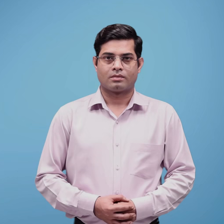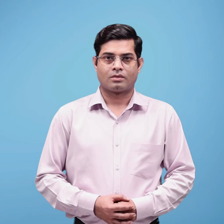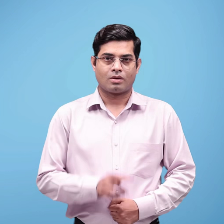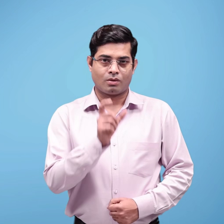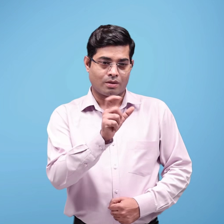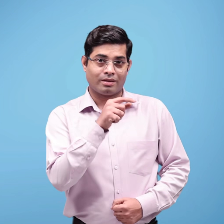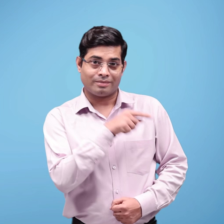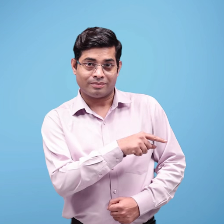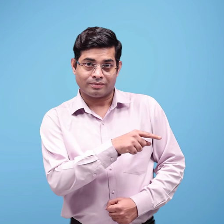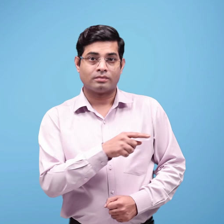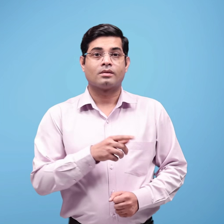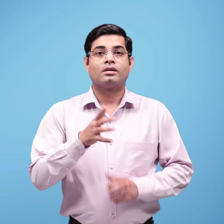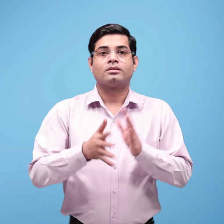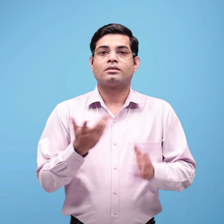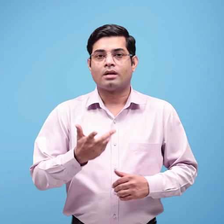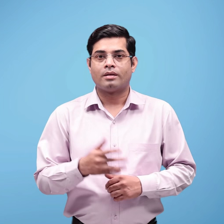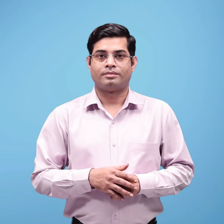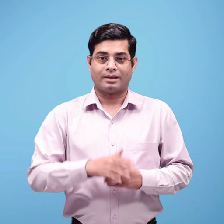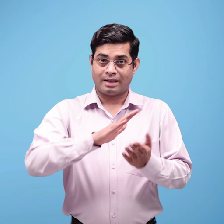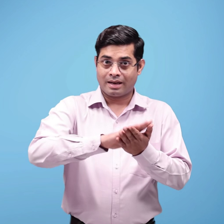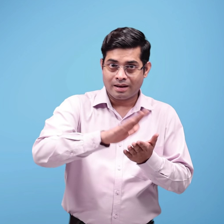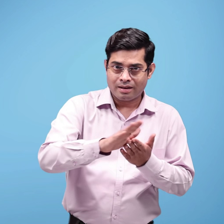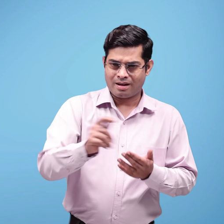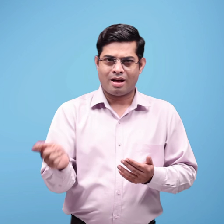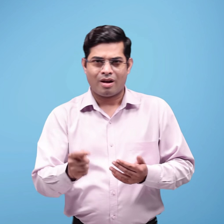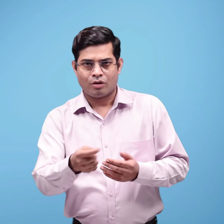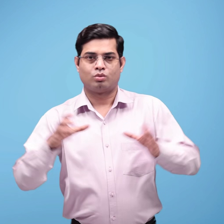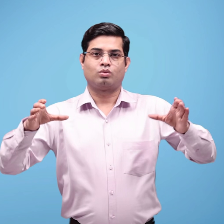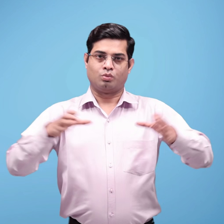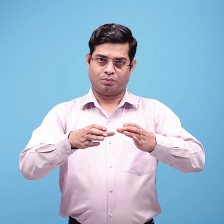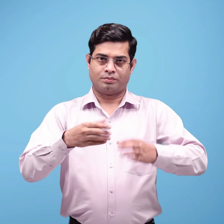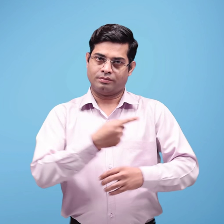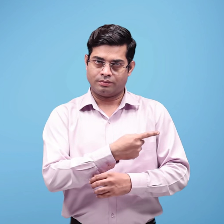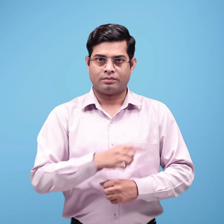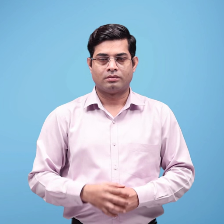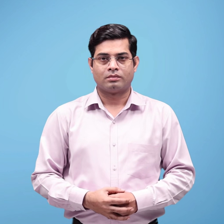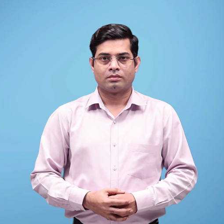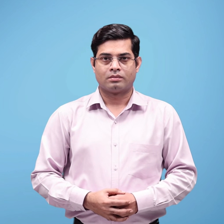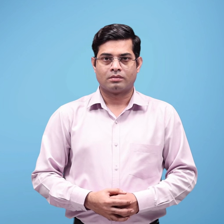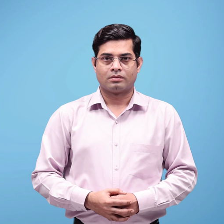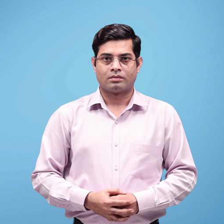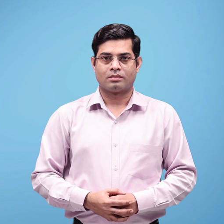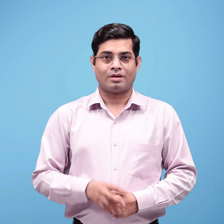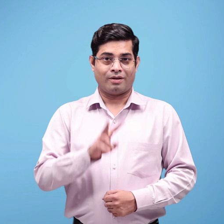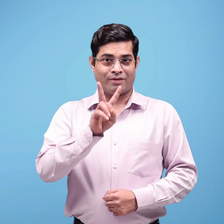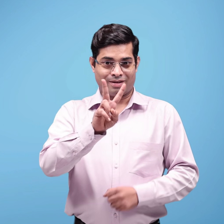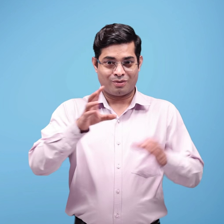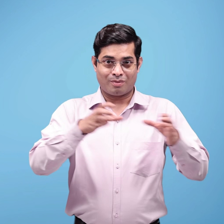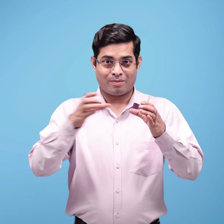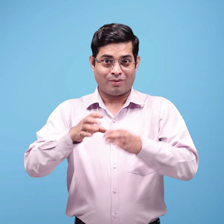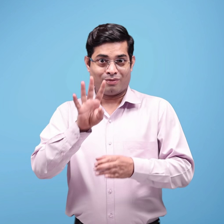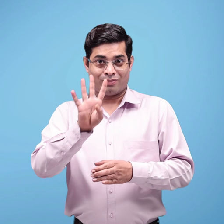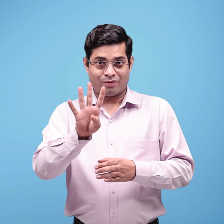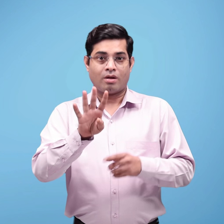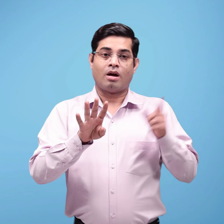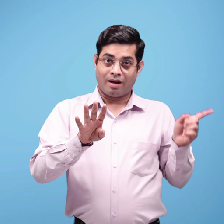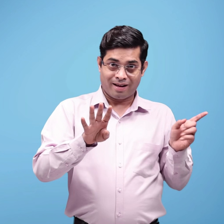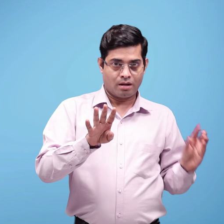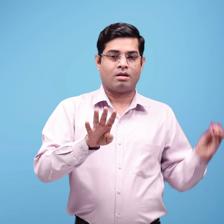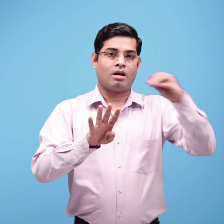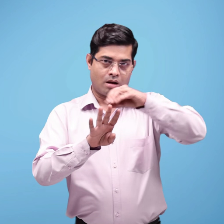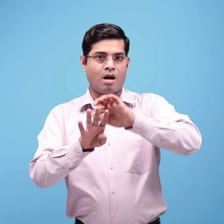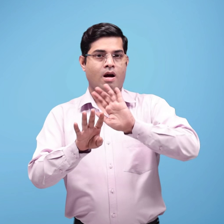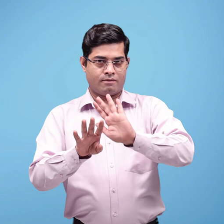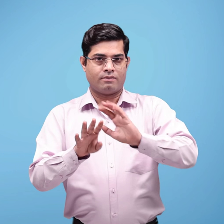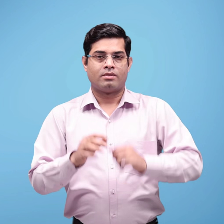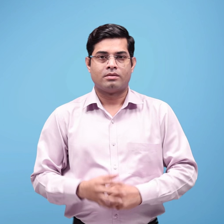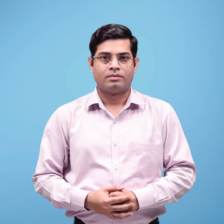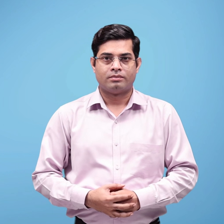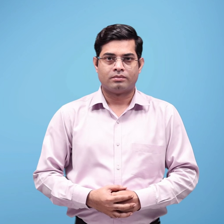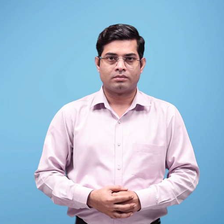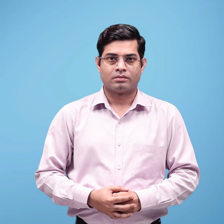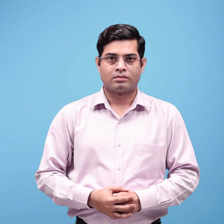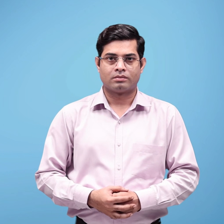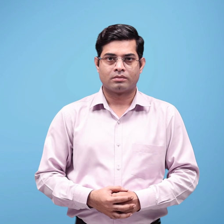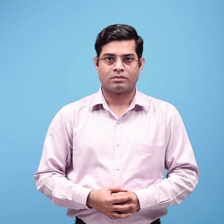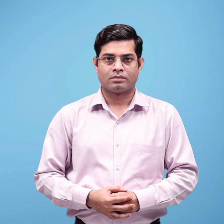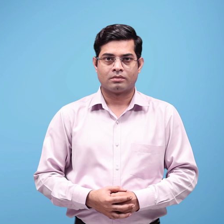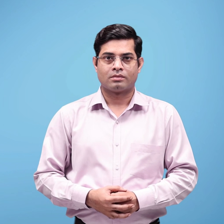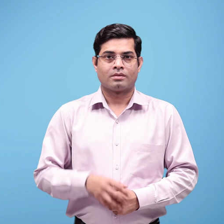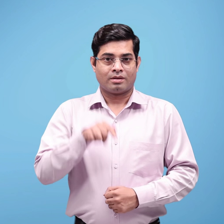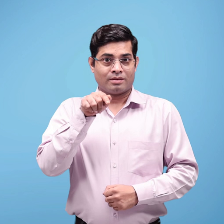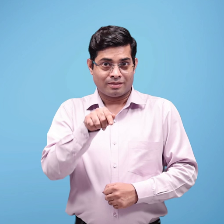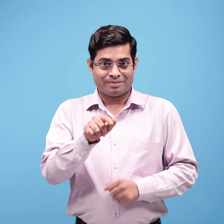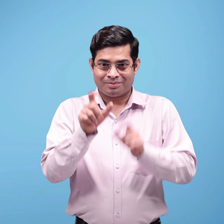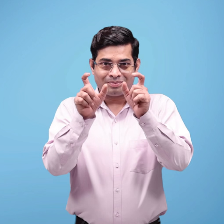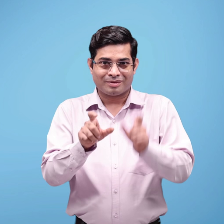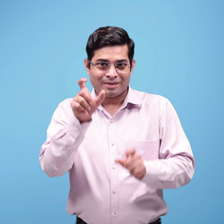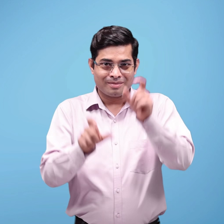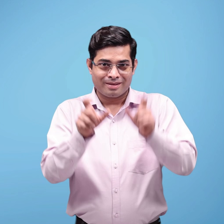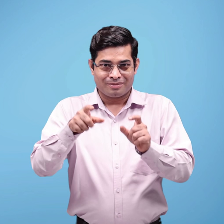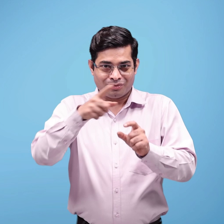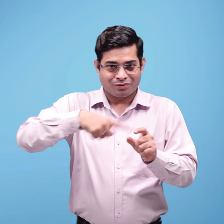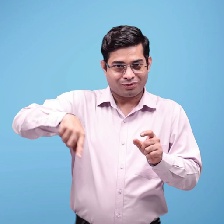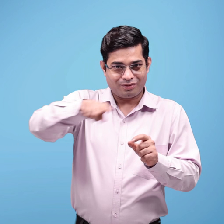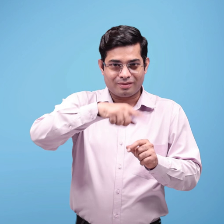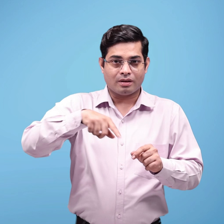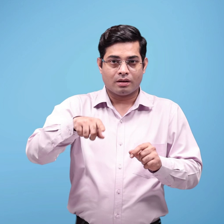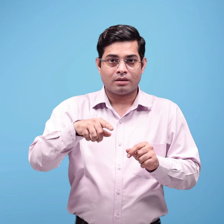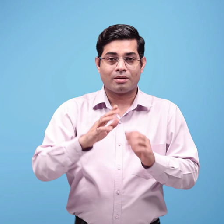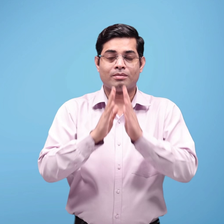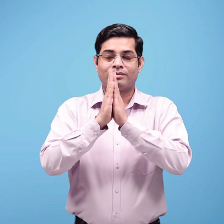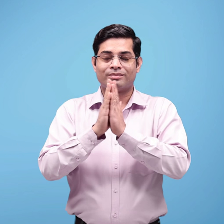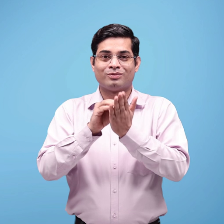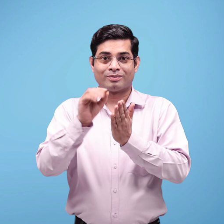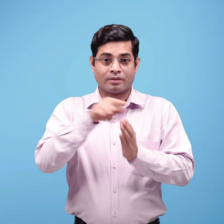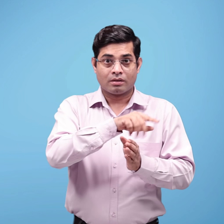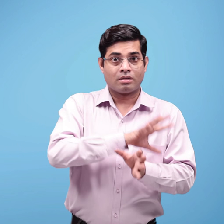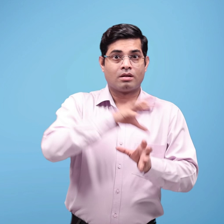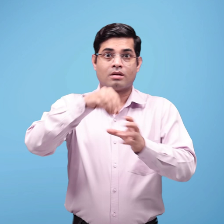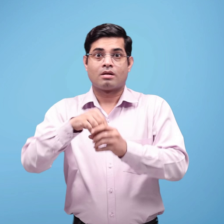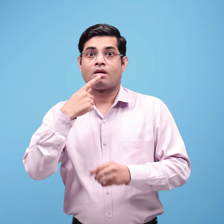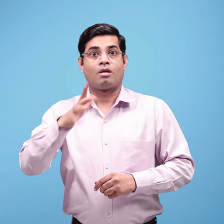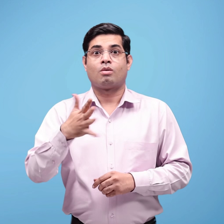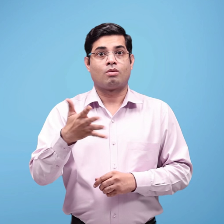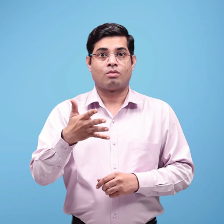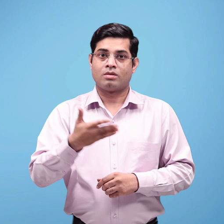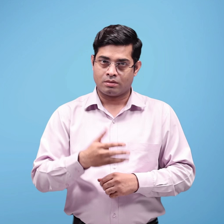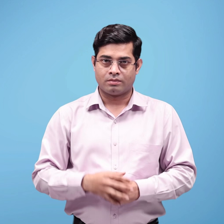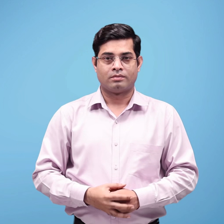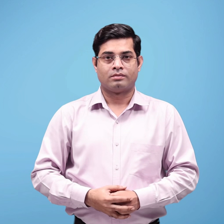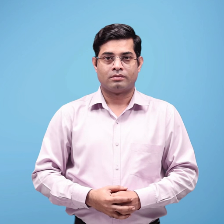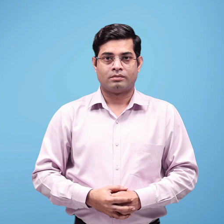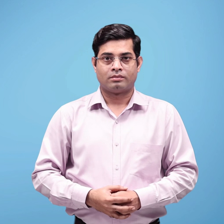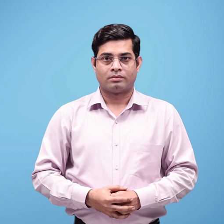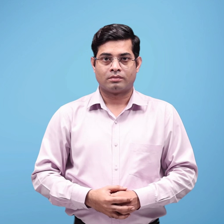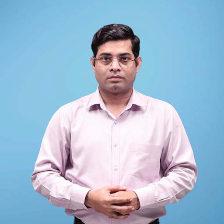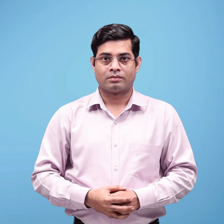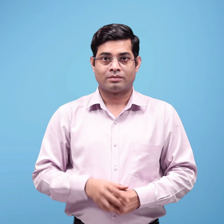shudra This sign means shudra. They were one of the four varnas. They had to serve the other three groups and could not perform any rituals.